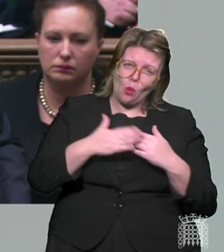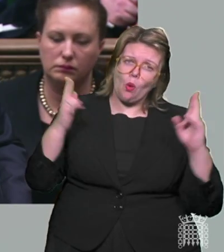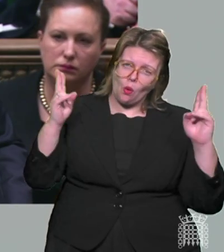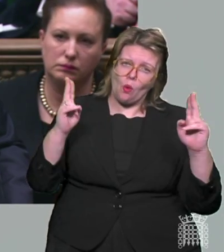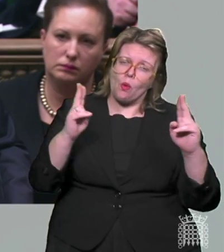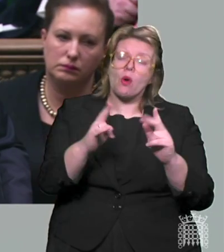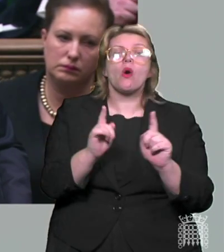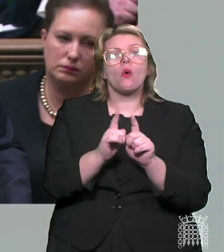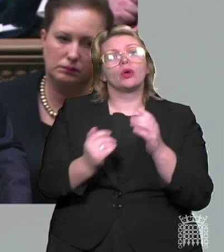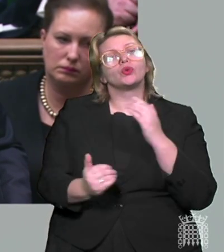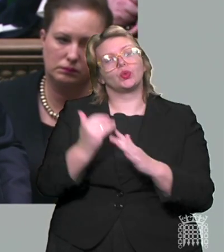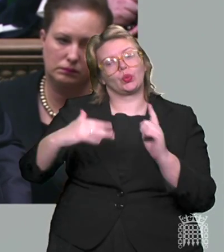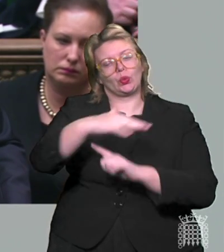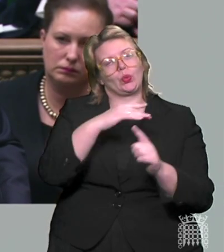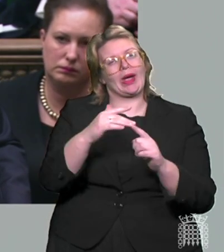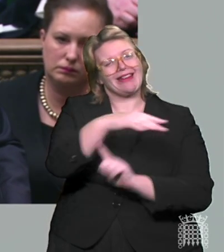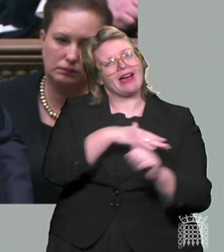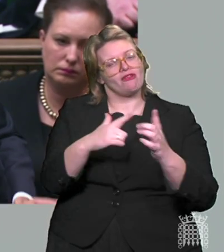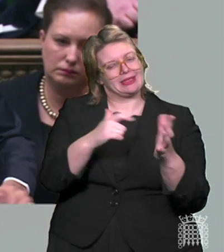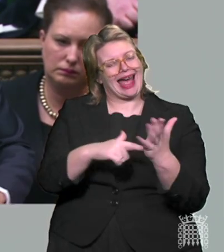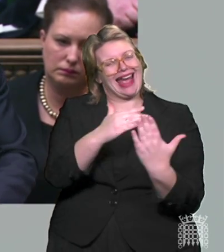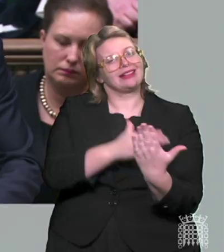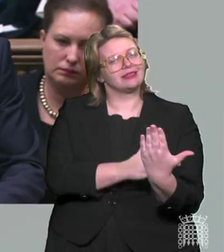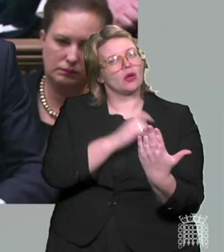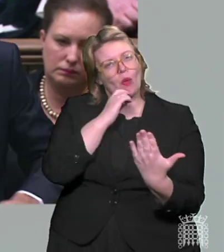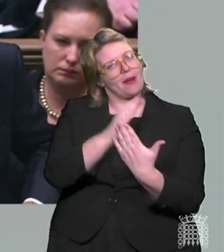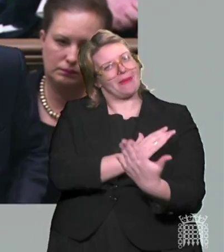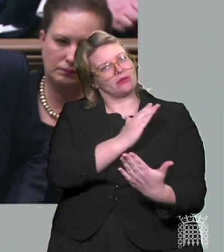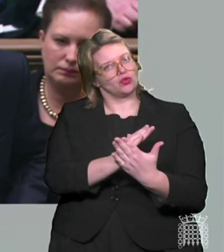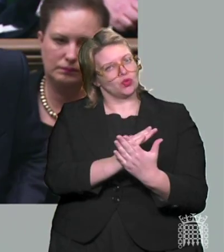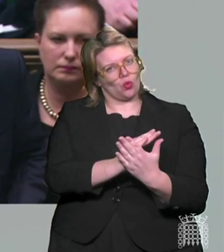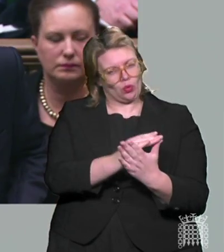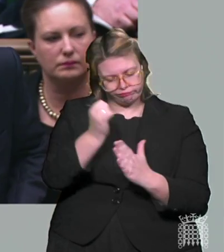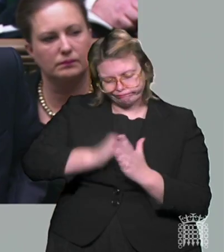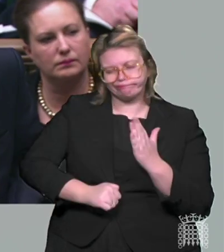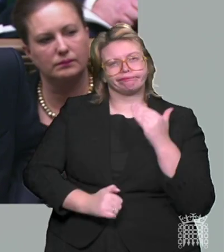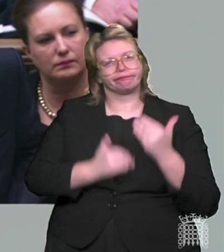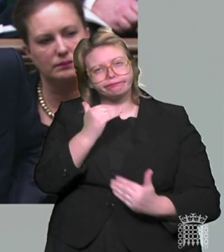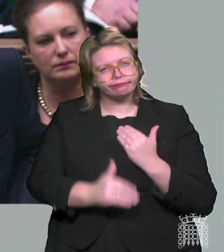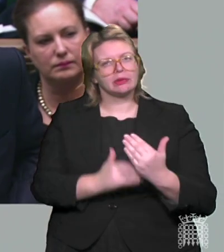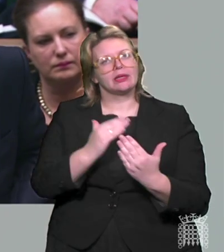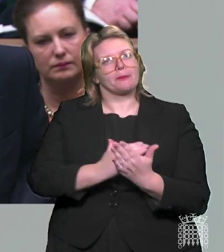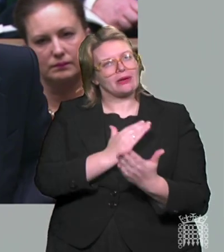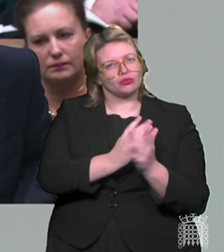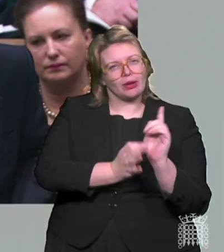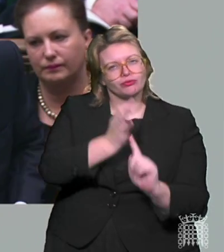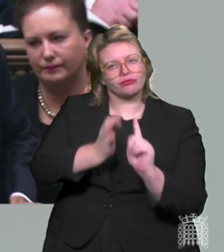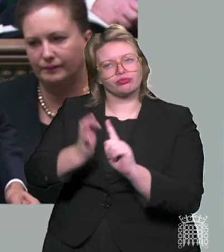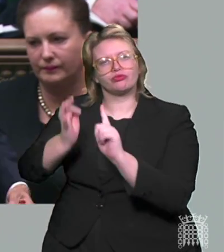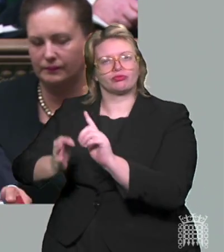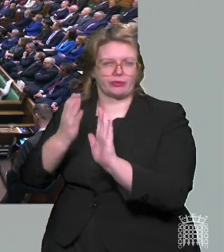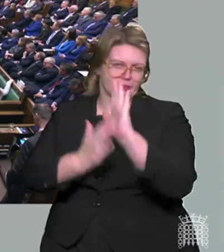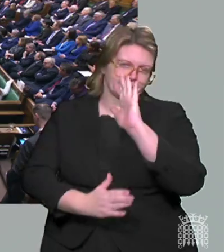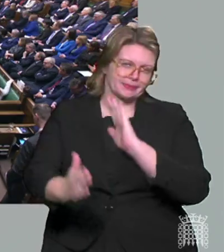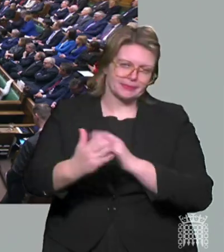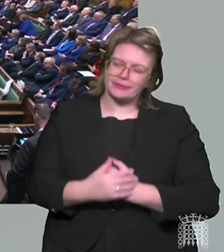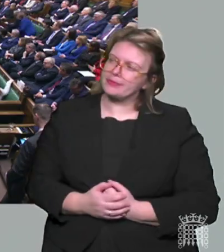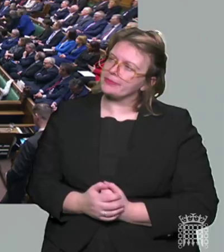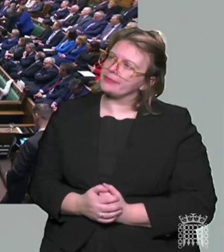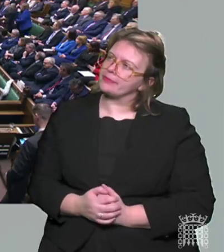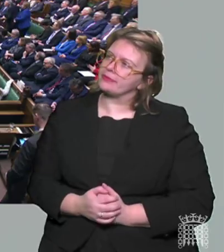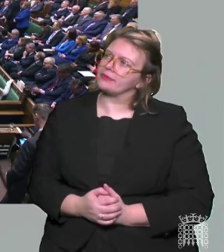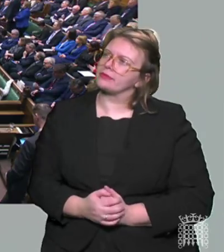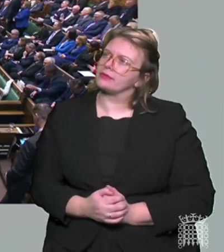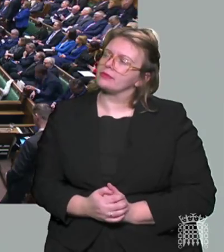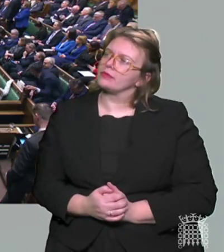Indeed, the Environment Act 2021 makes sure that we have the capability, accountability and ambition that we need to make all the effective interventions to drive down air pollution.